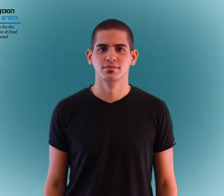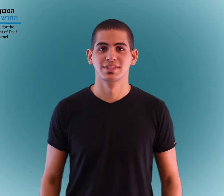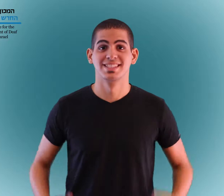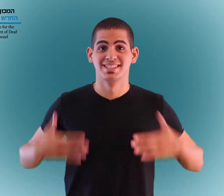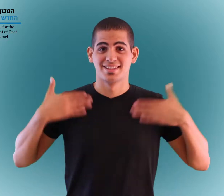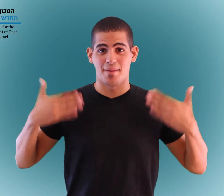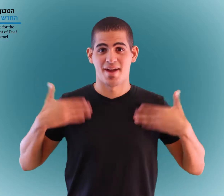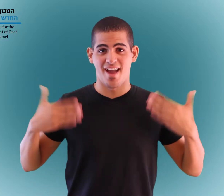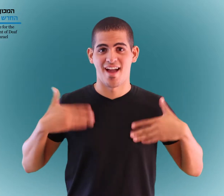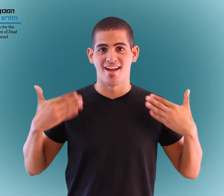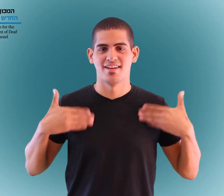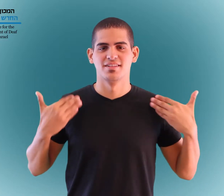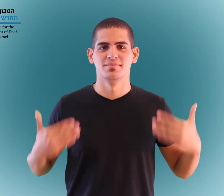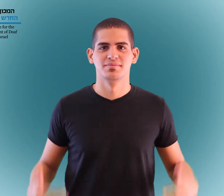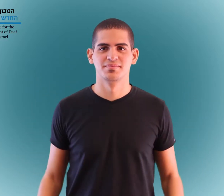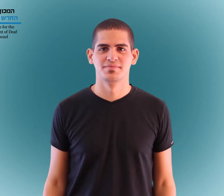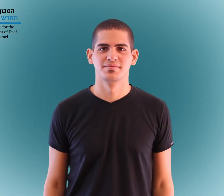שמח